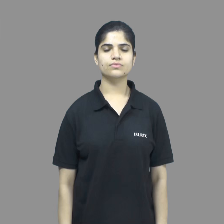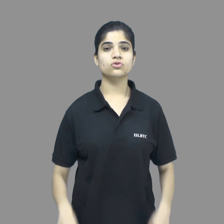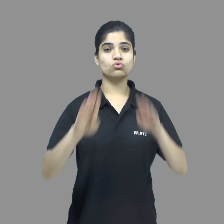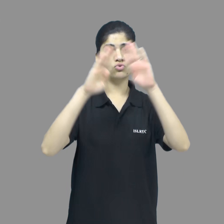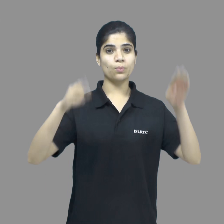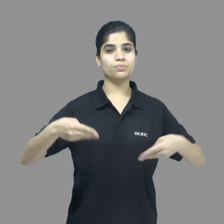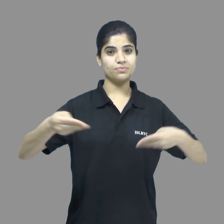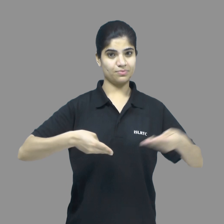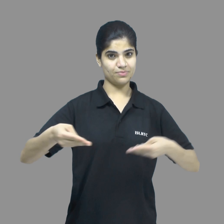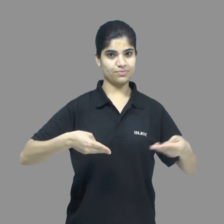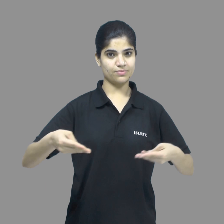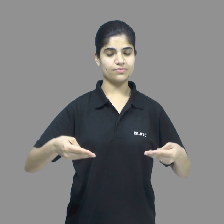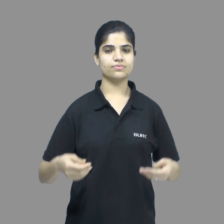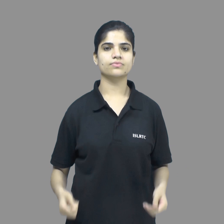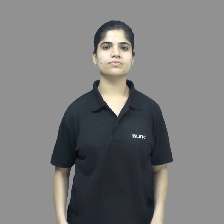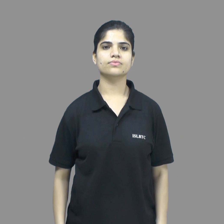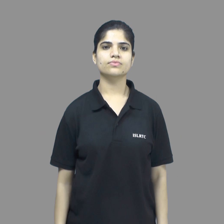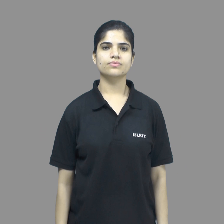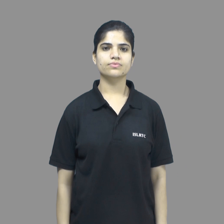Shop